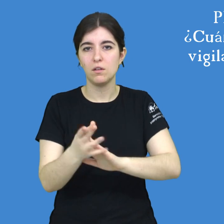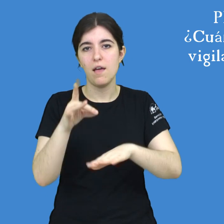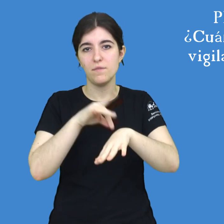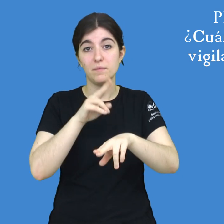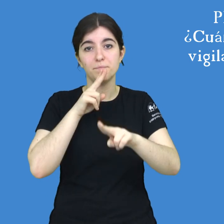enfermo